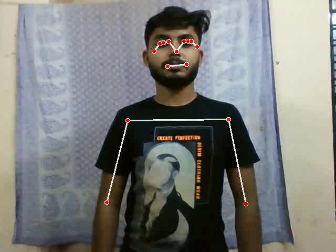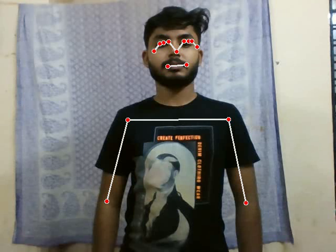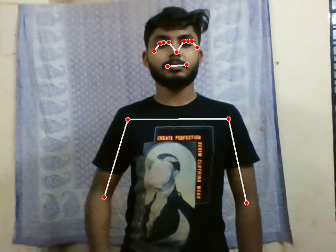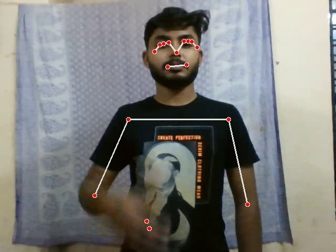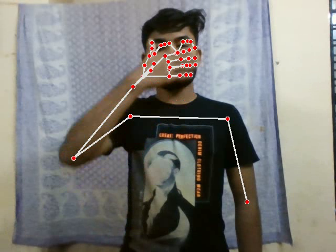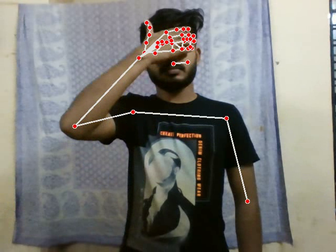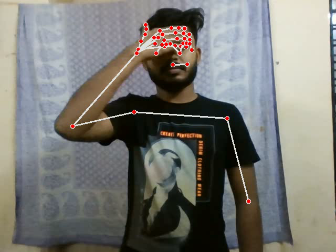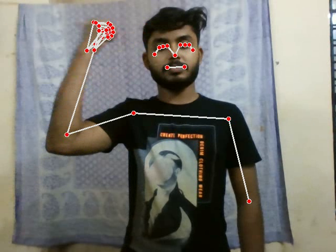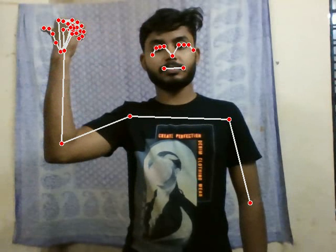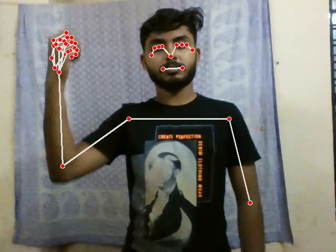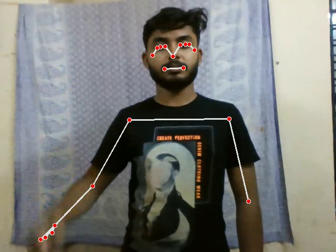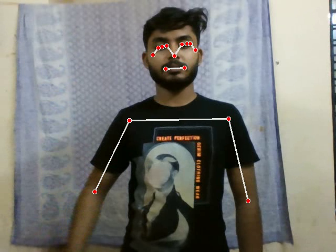forget